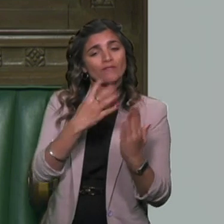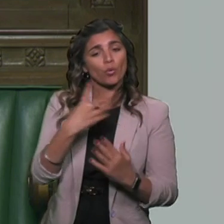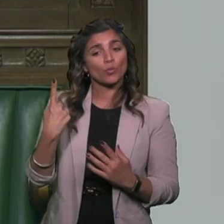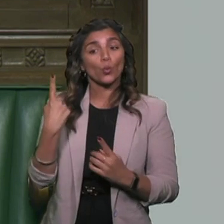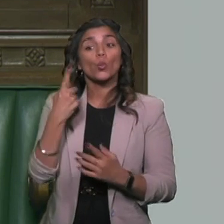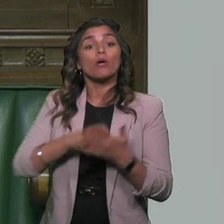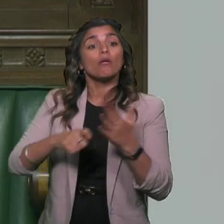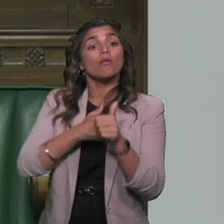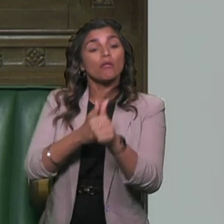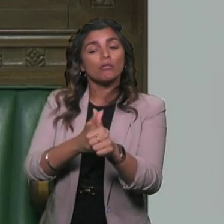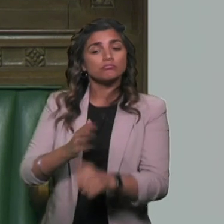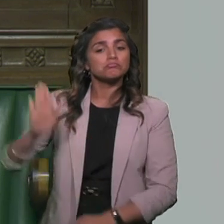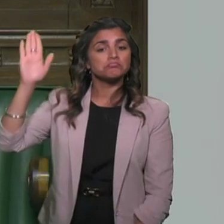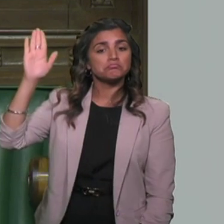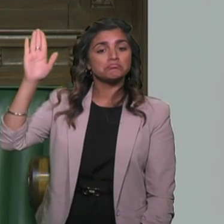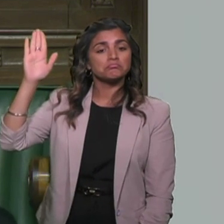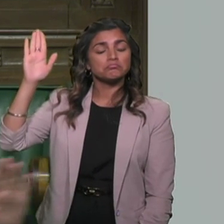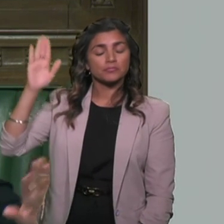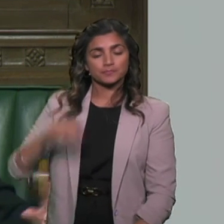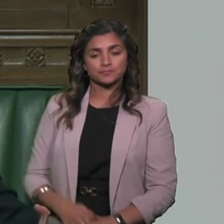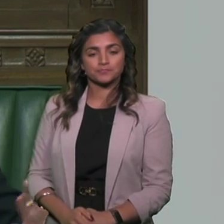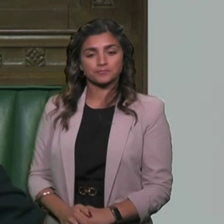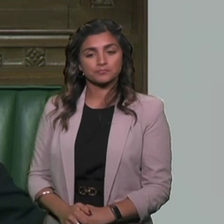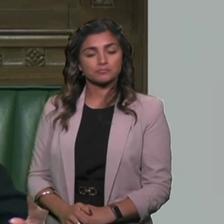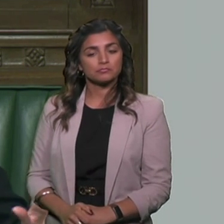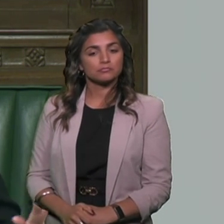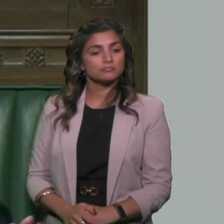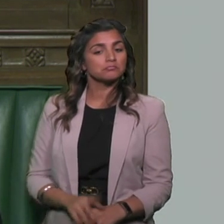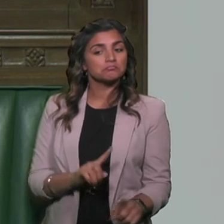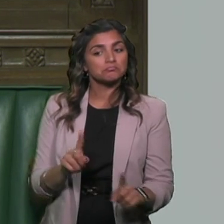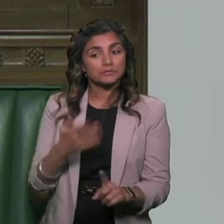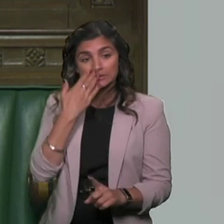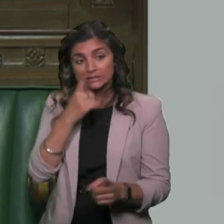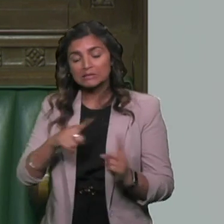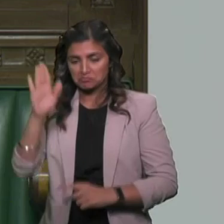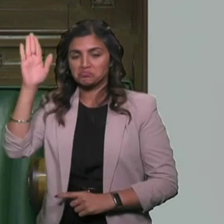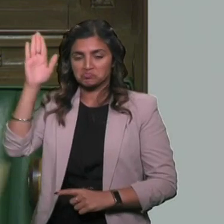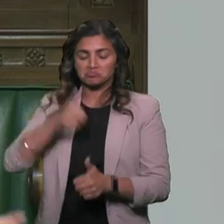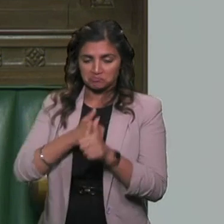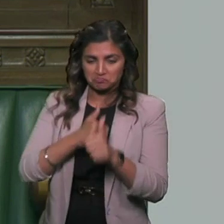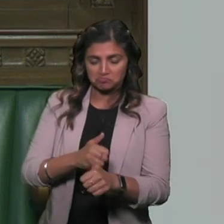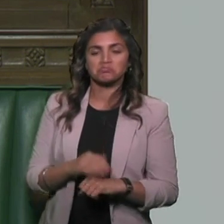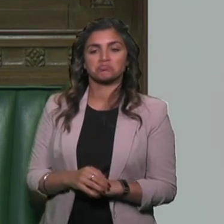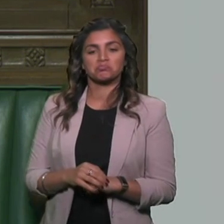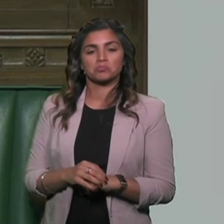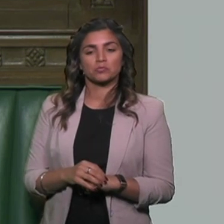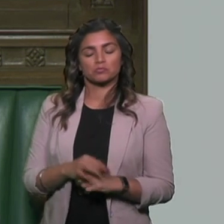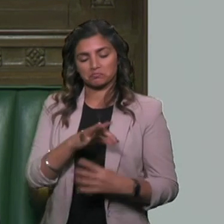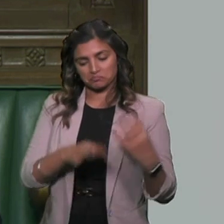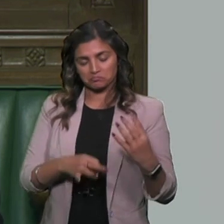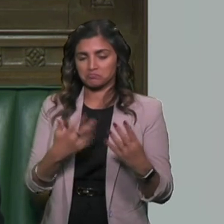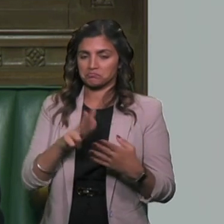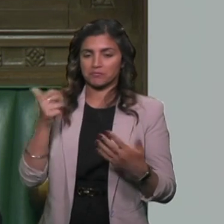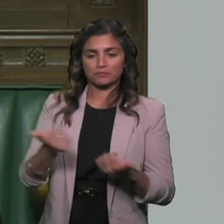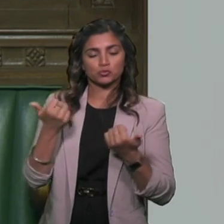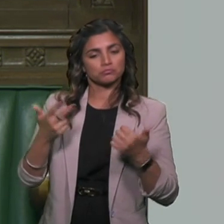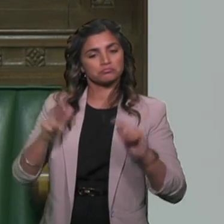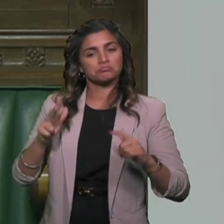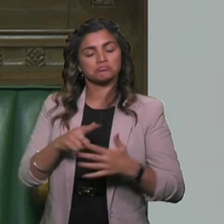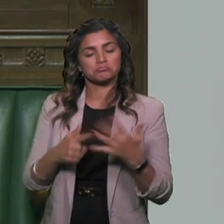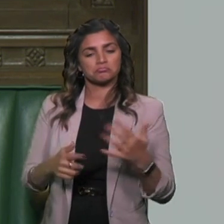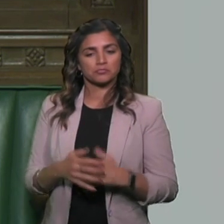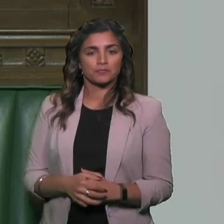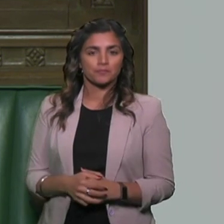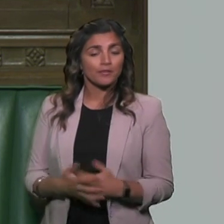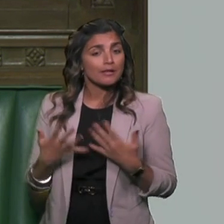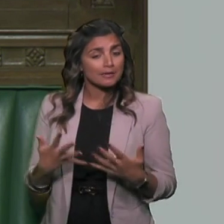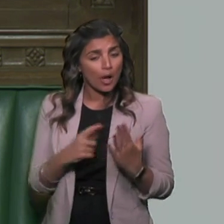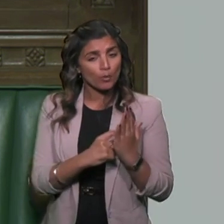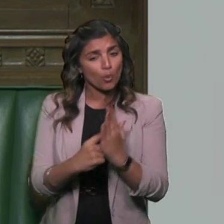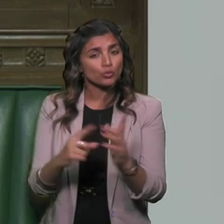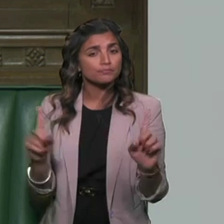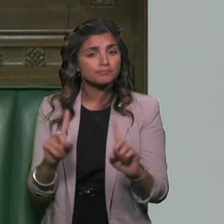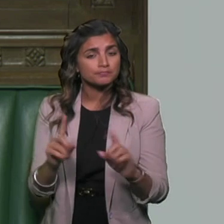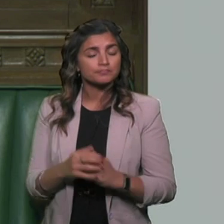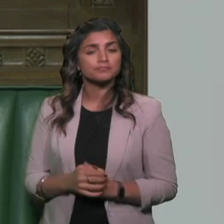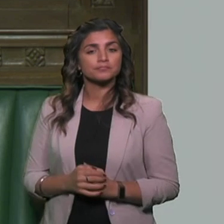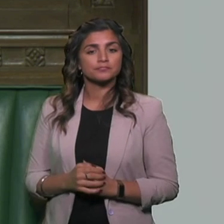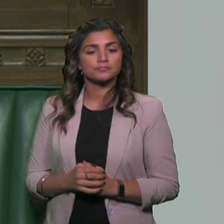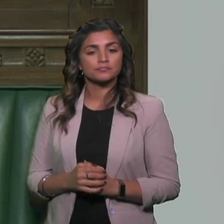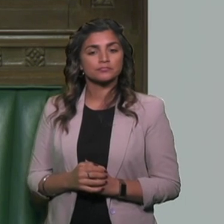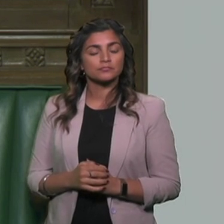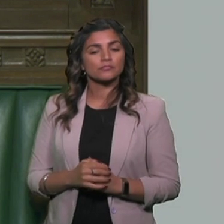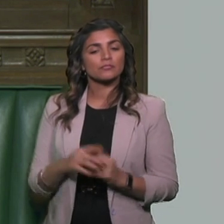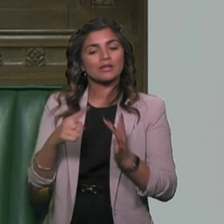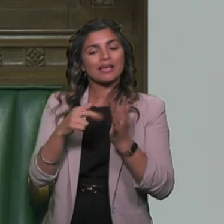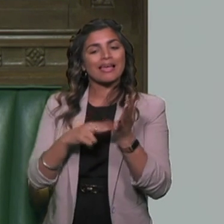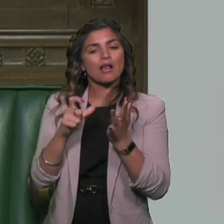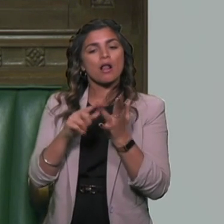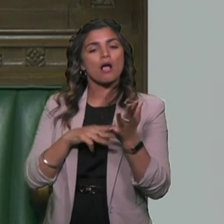We now come to the motion entitled “Income Tax ”.